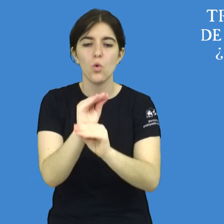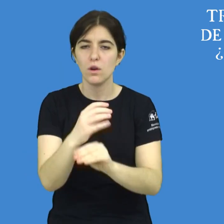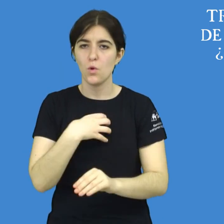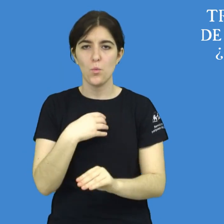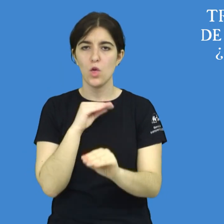poder